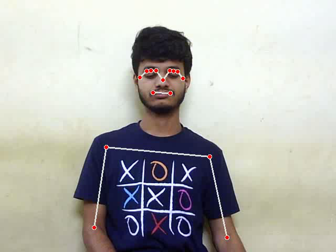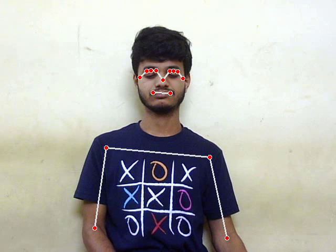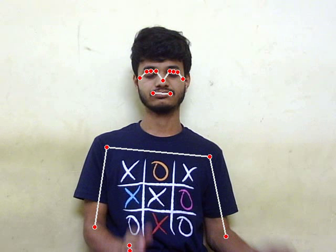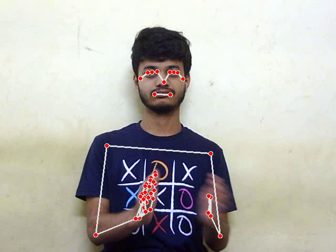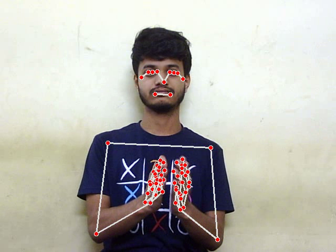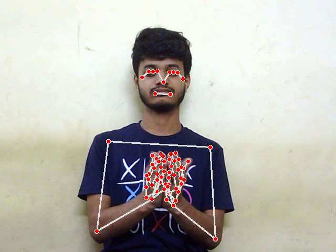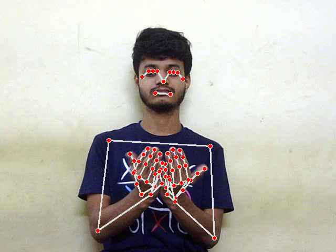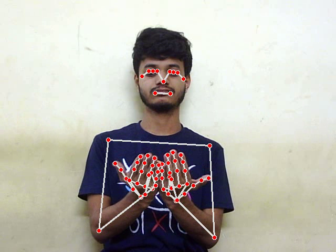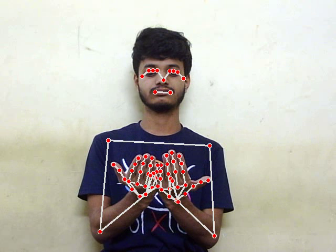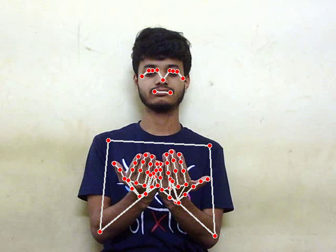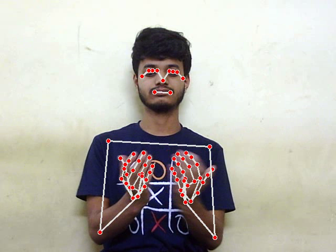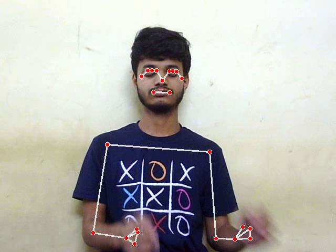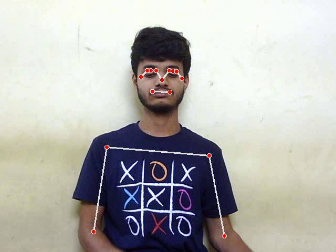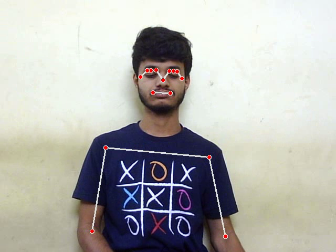book